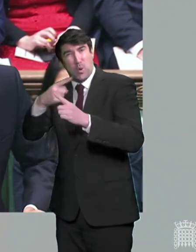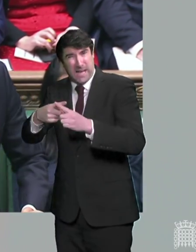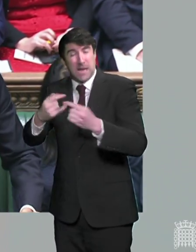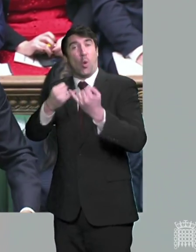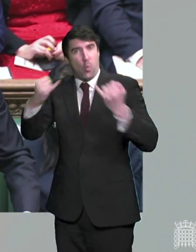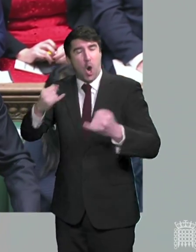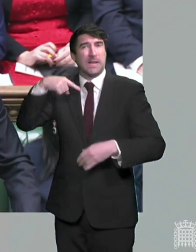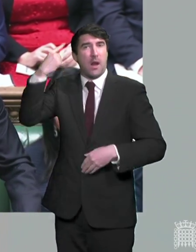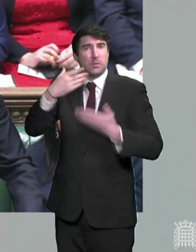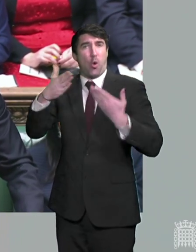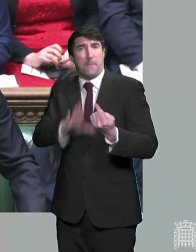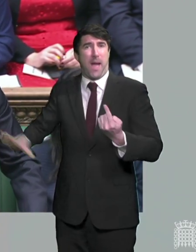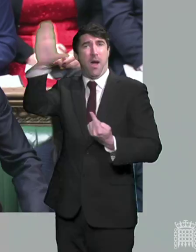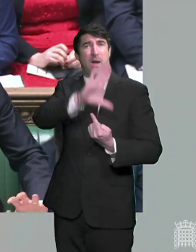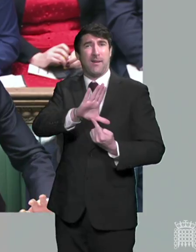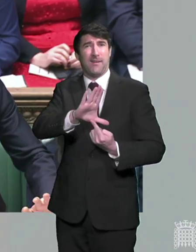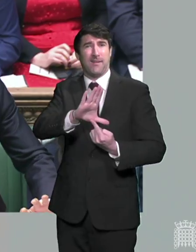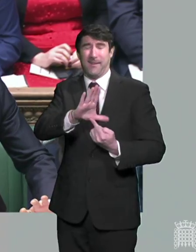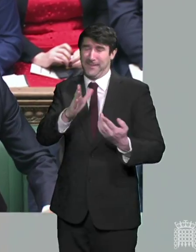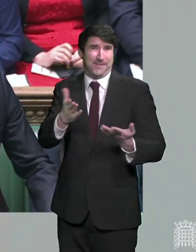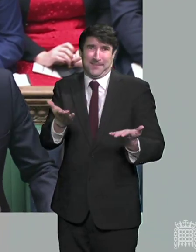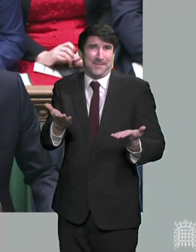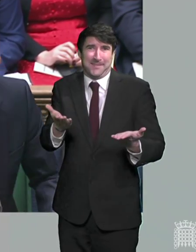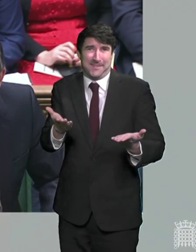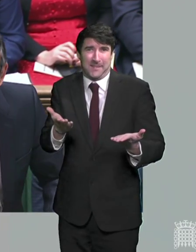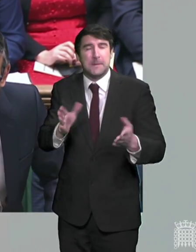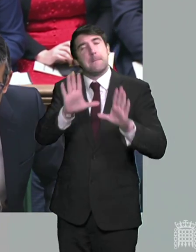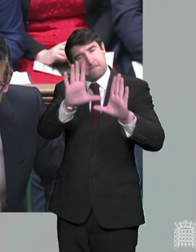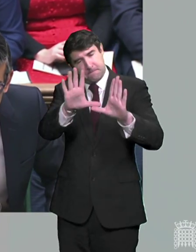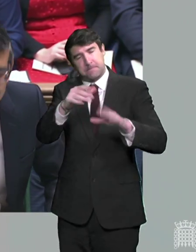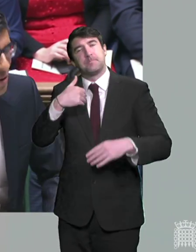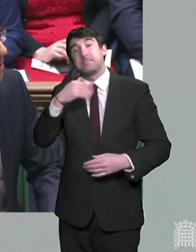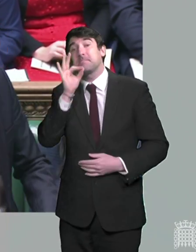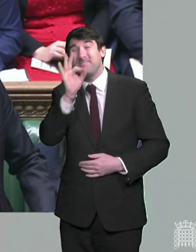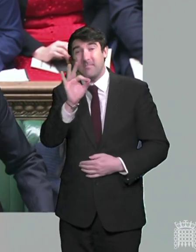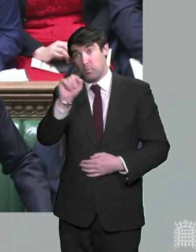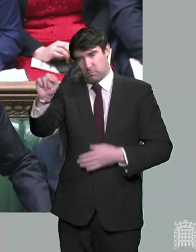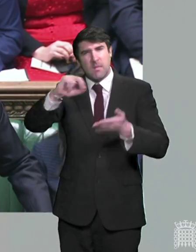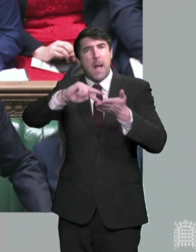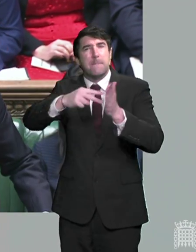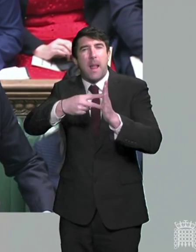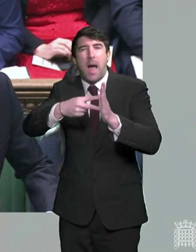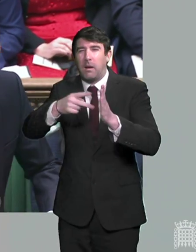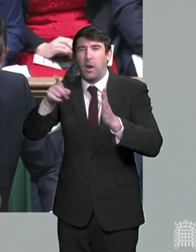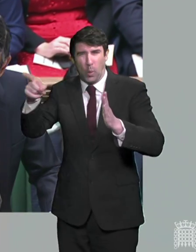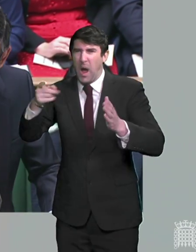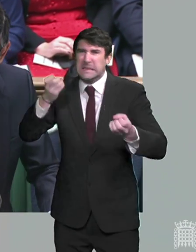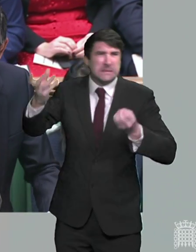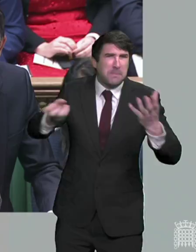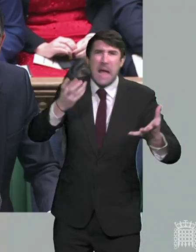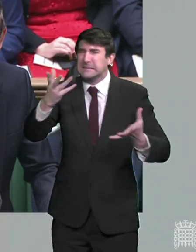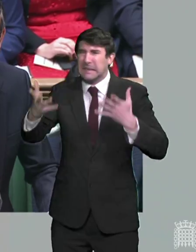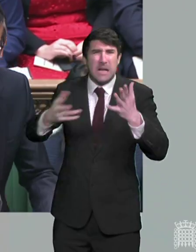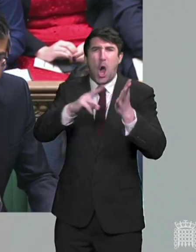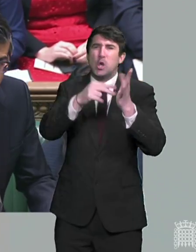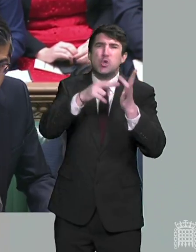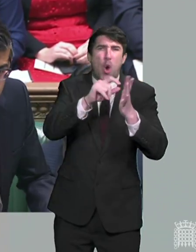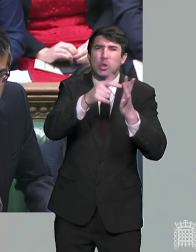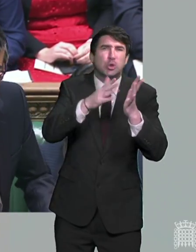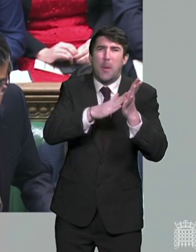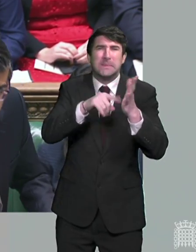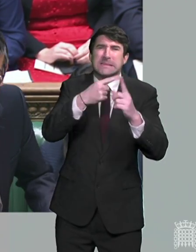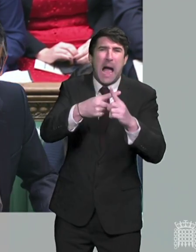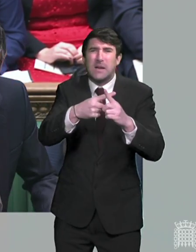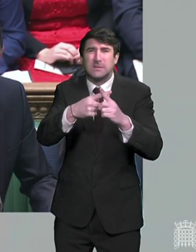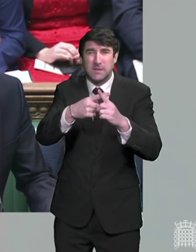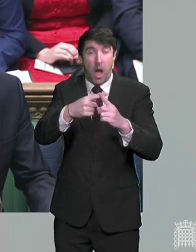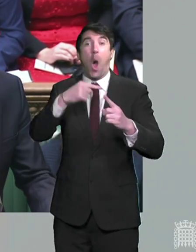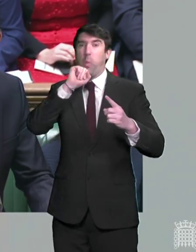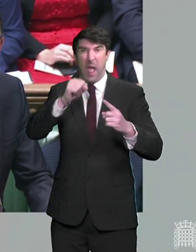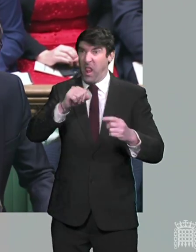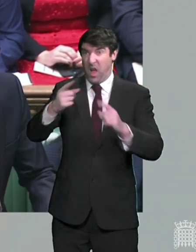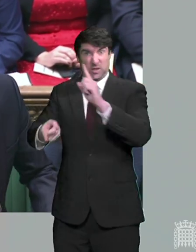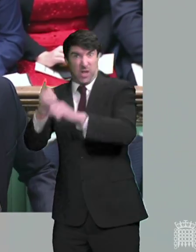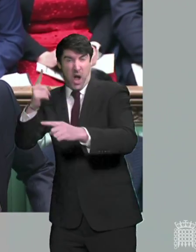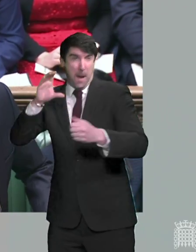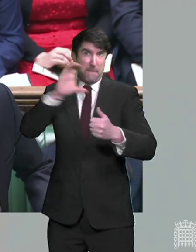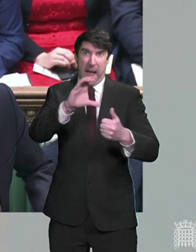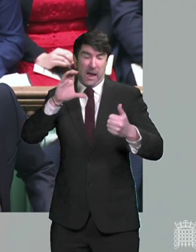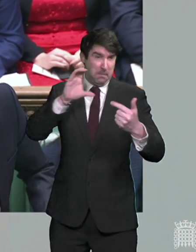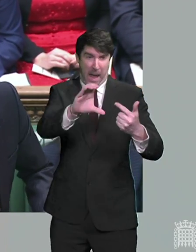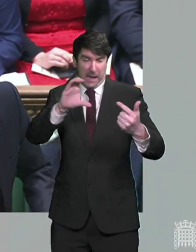As for his plans, he has already spent the money he claims he would raise from his policy on five different things.